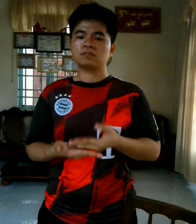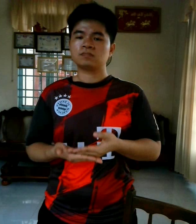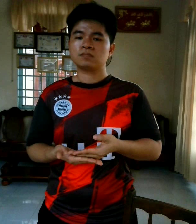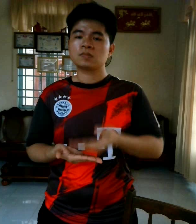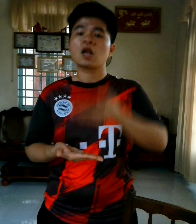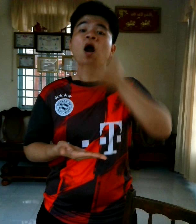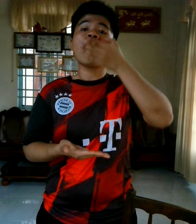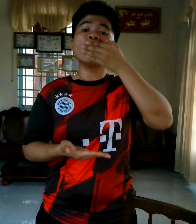sup